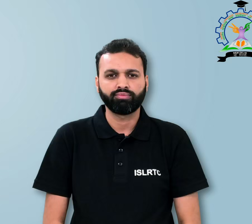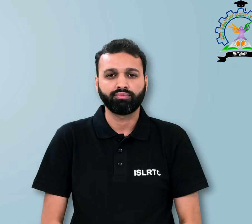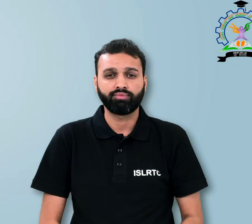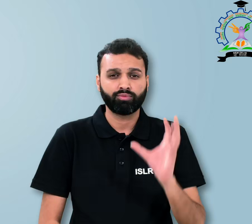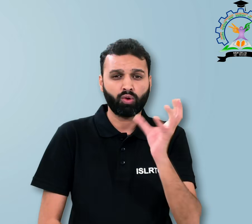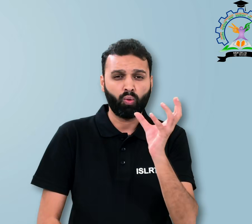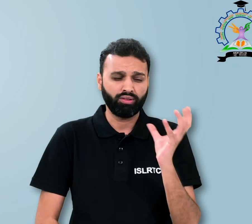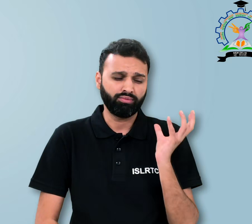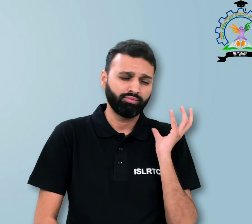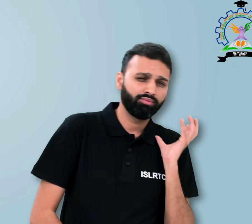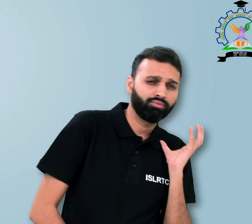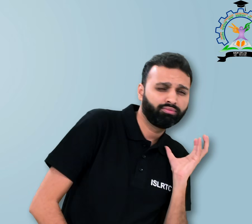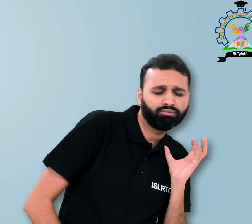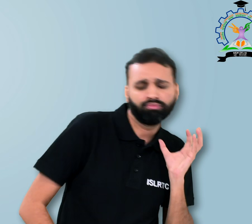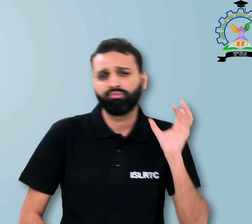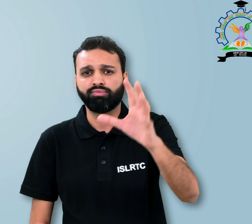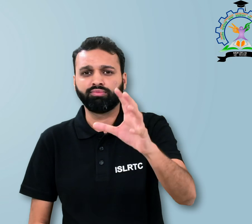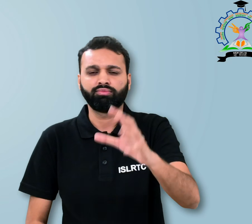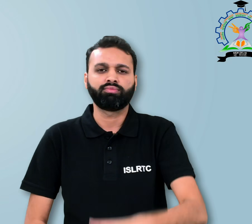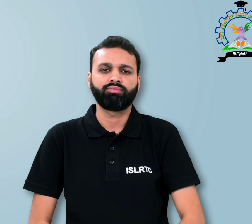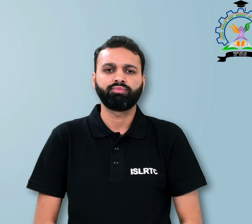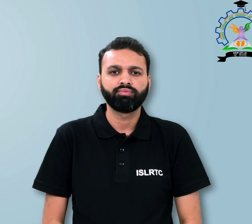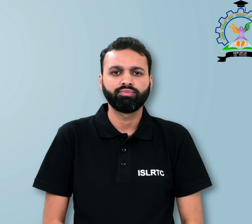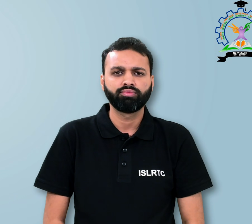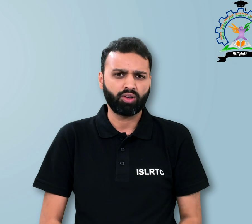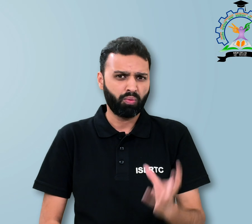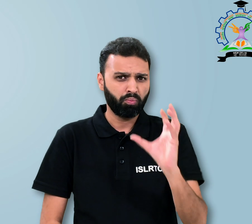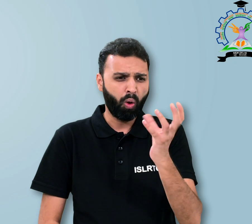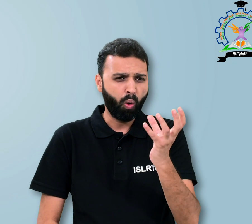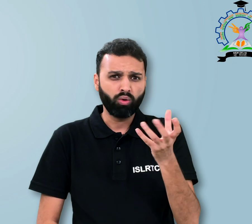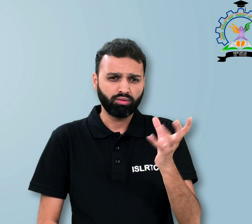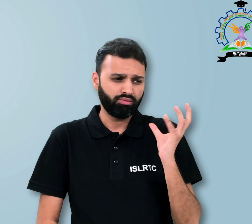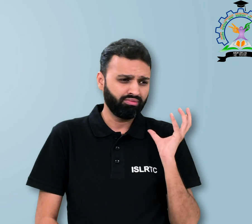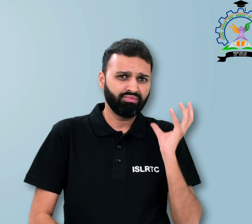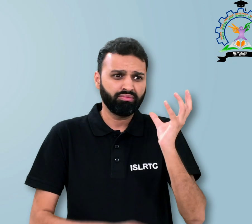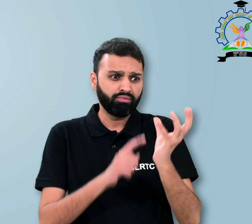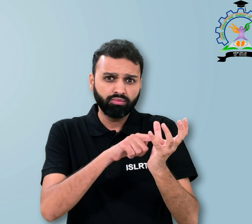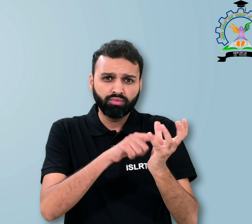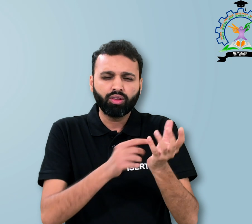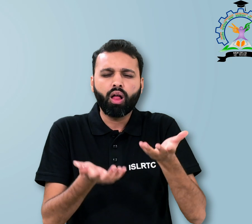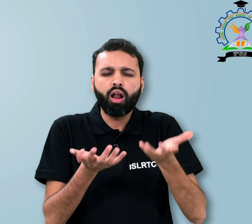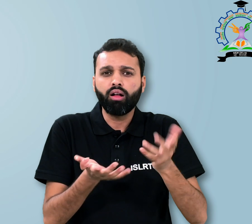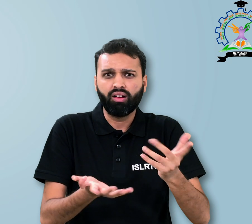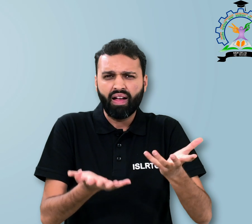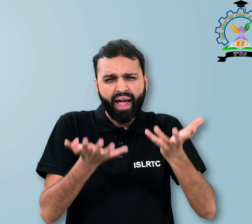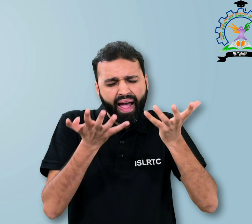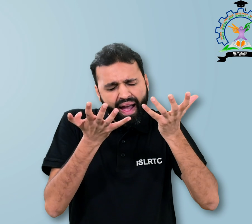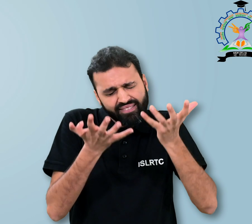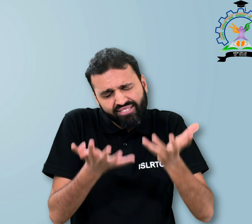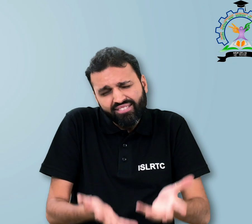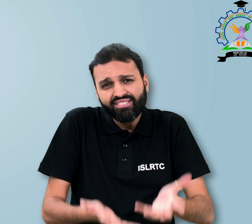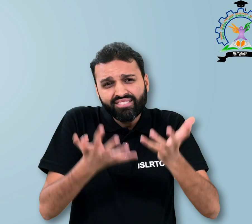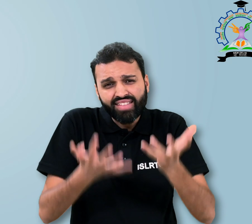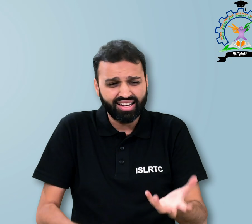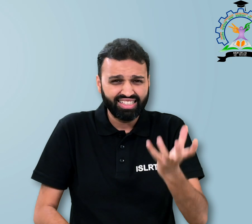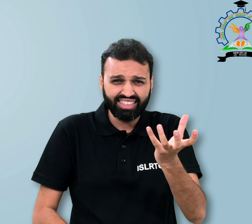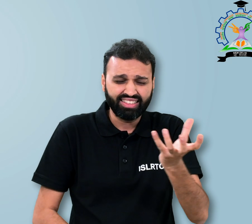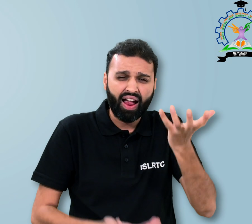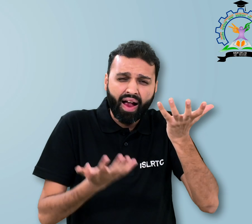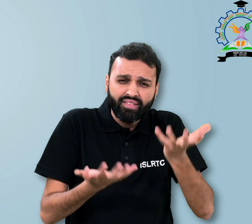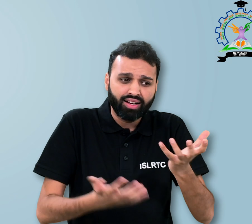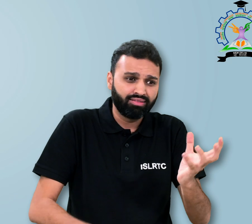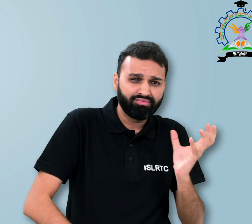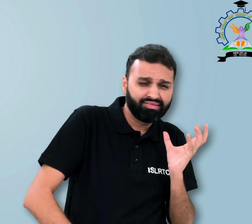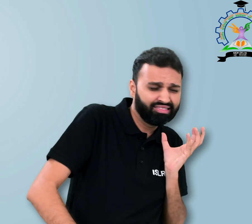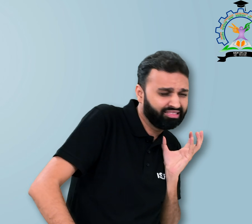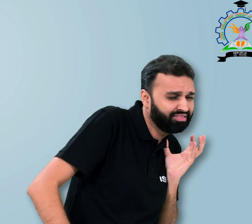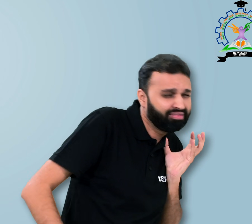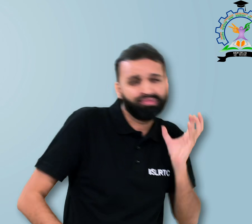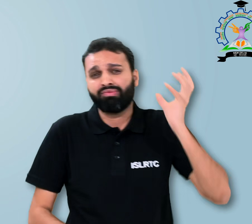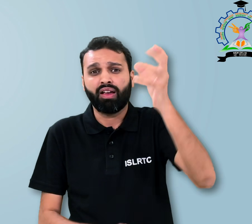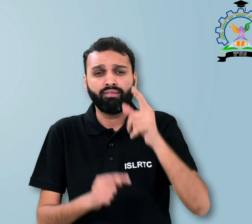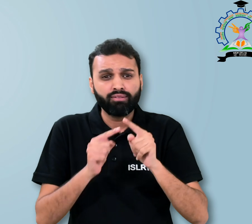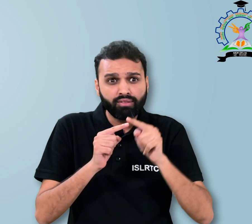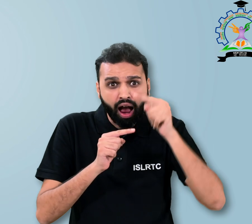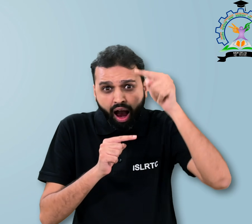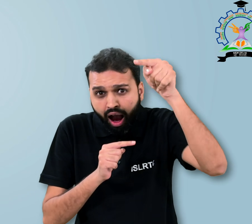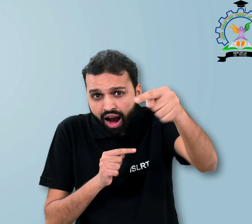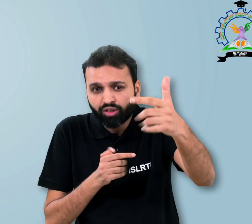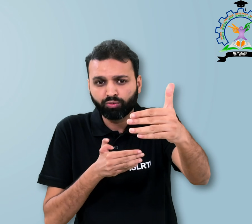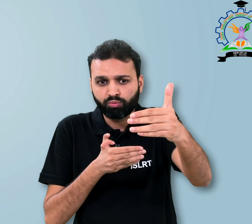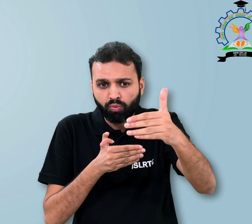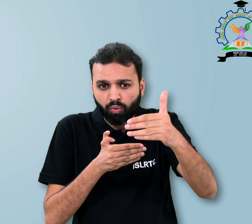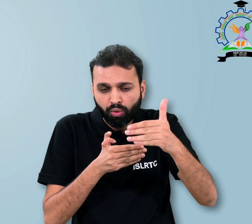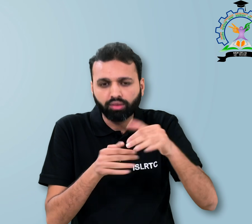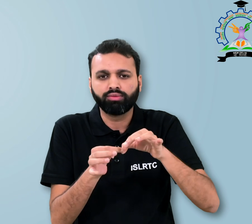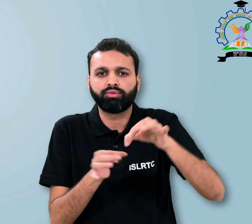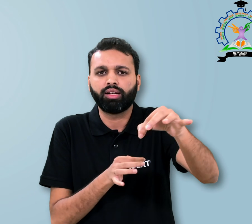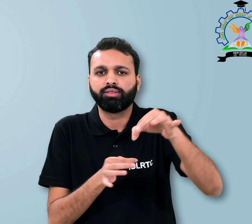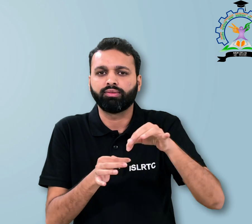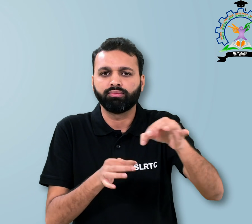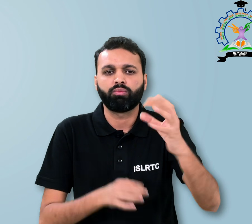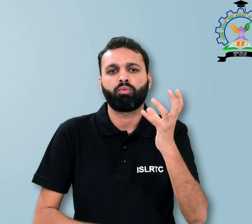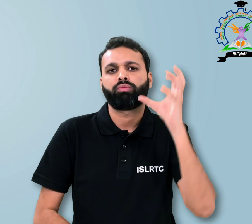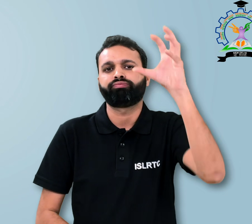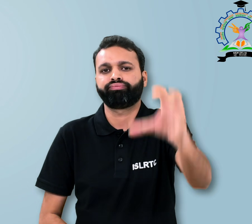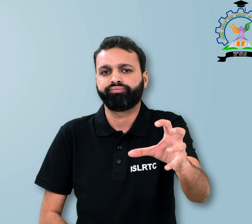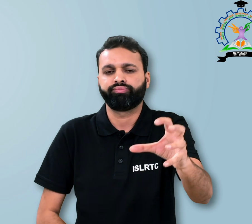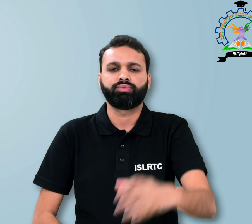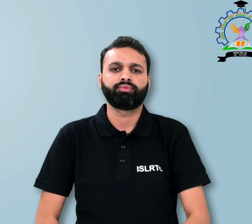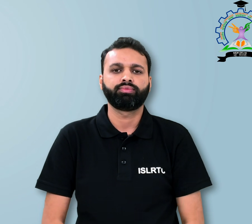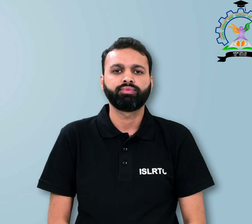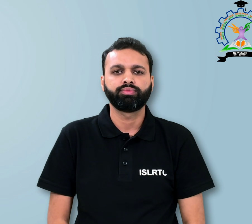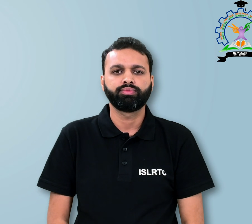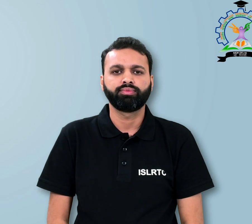Shot Put Shot put, is a sport in which a spherical weight is thrown (or put), from the shoulder for distance as far as possible.